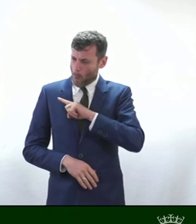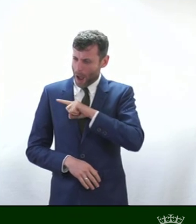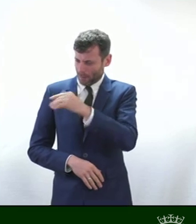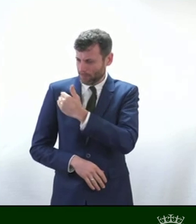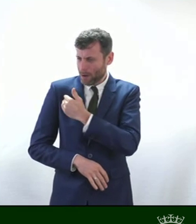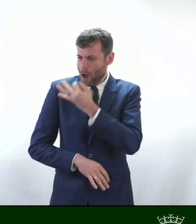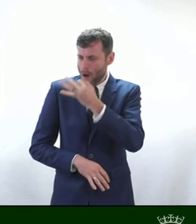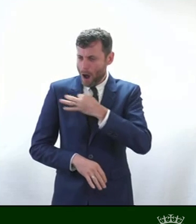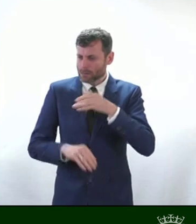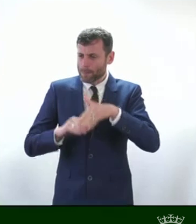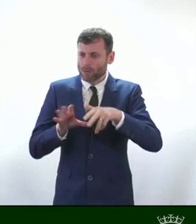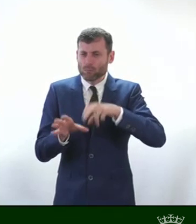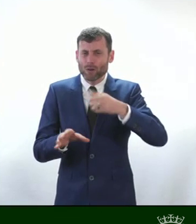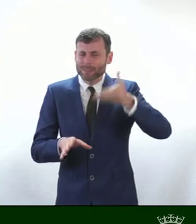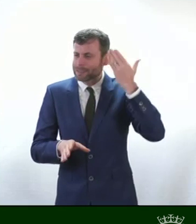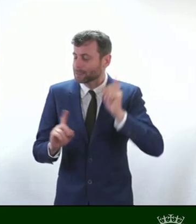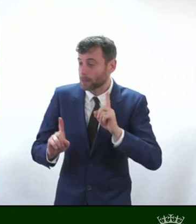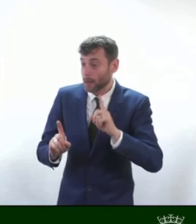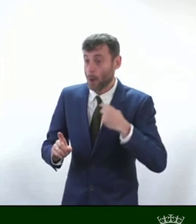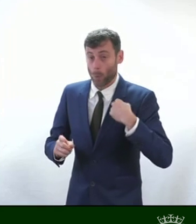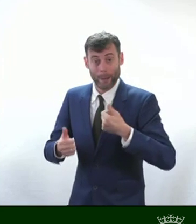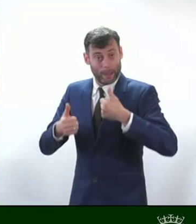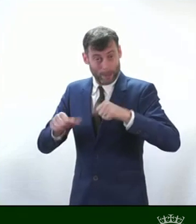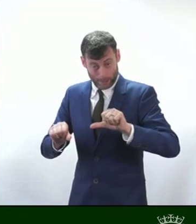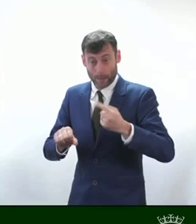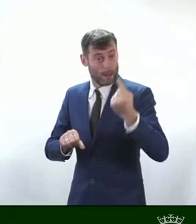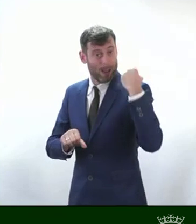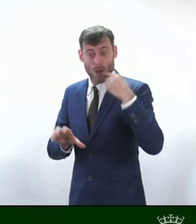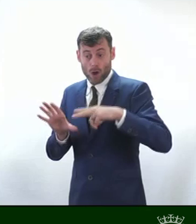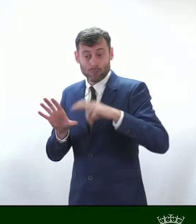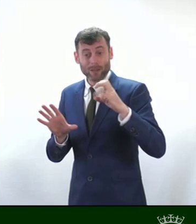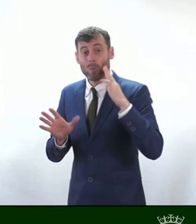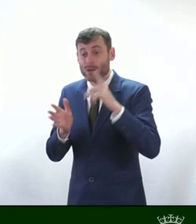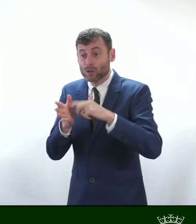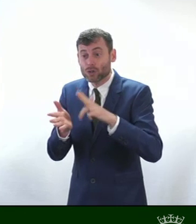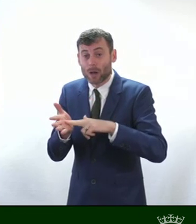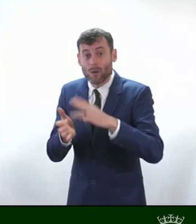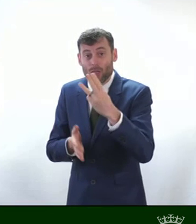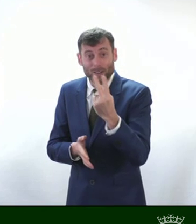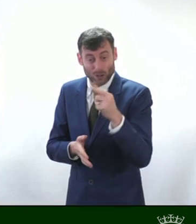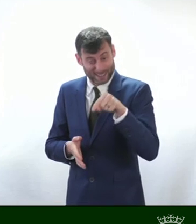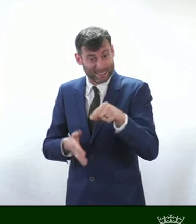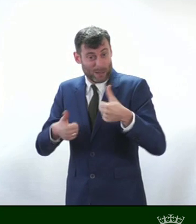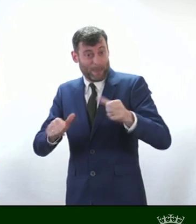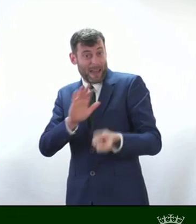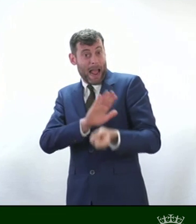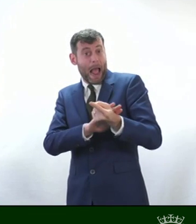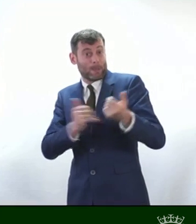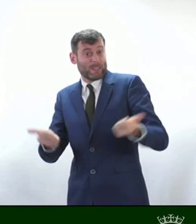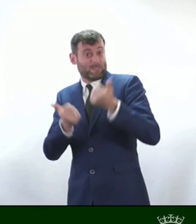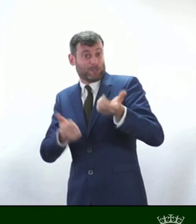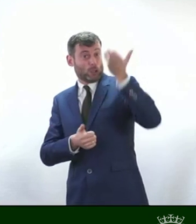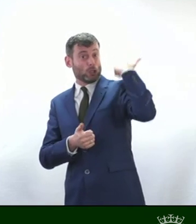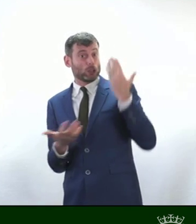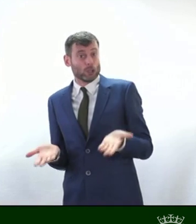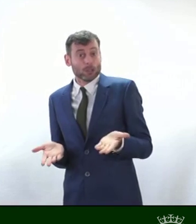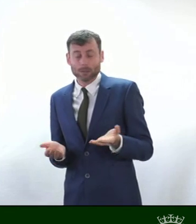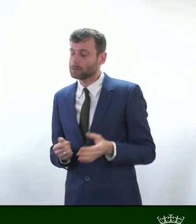We delivered Brexit on 31 January, in case he failed to notice.